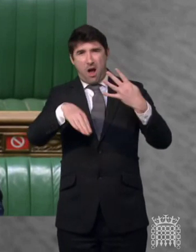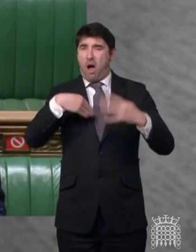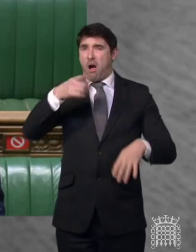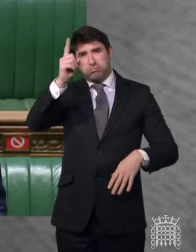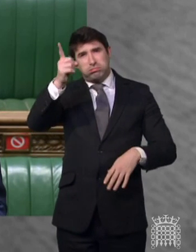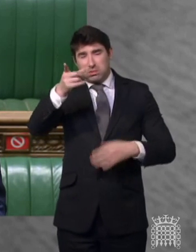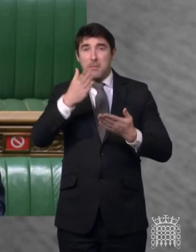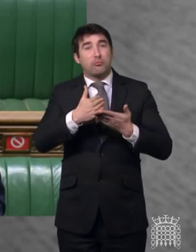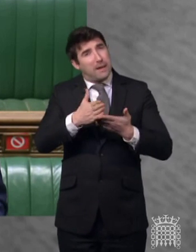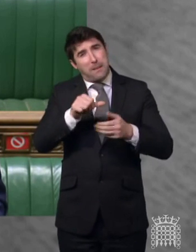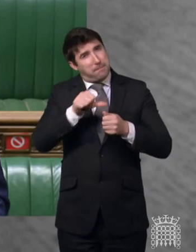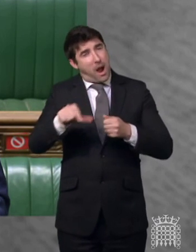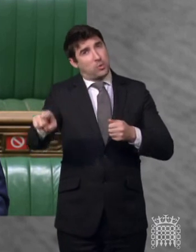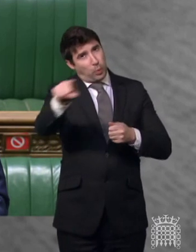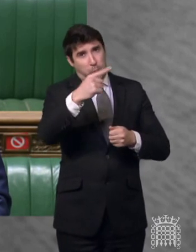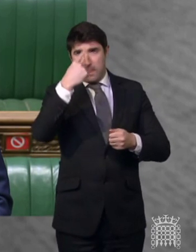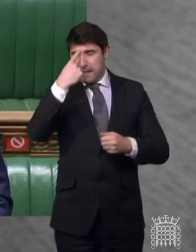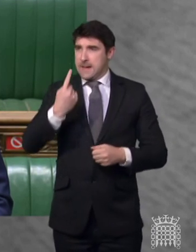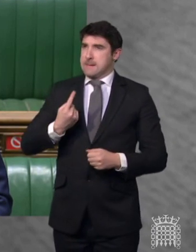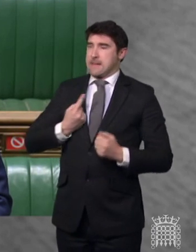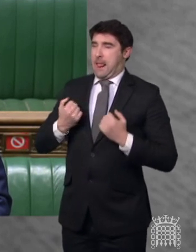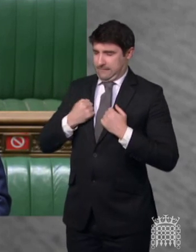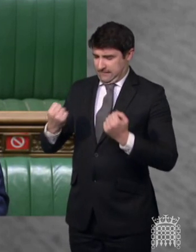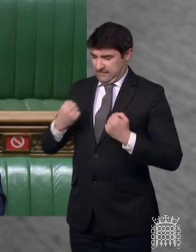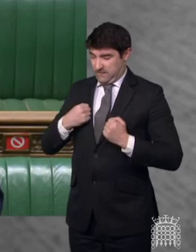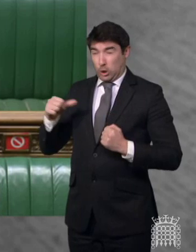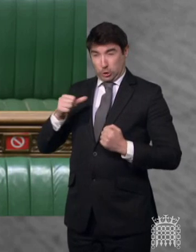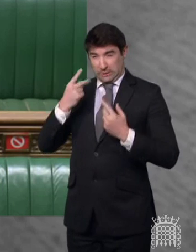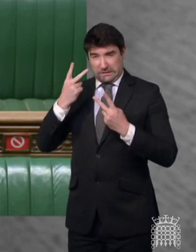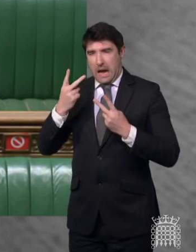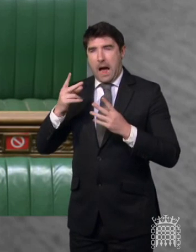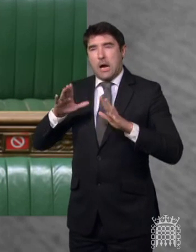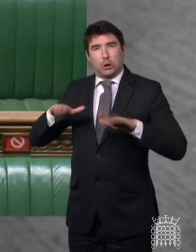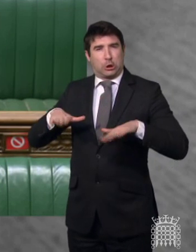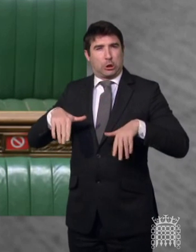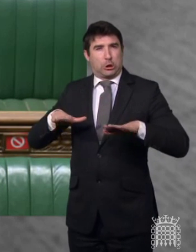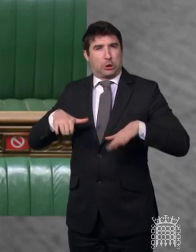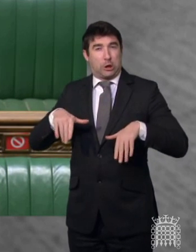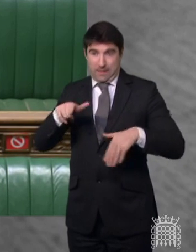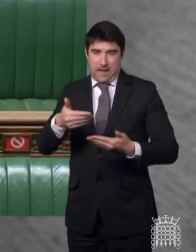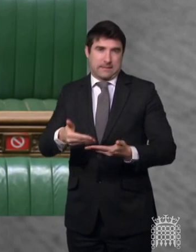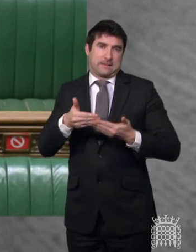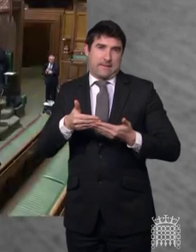That is how we will get through the next few weeks together, and then the vaccine can come and save us.